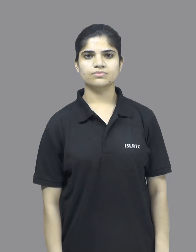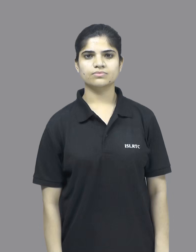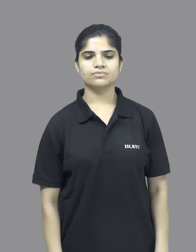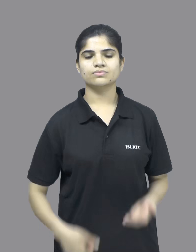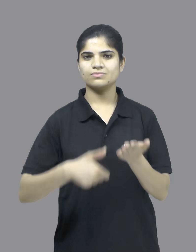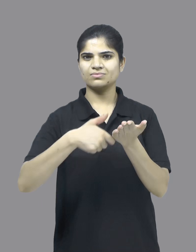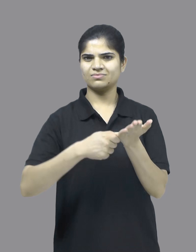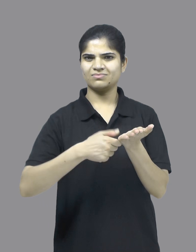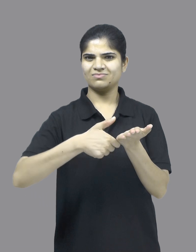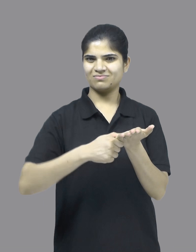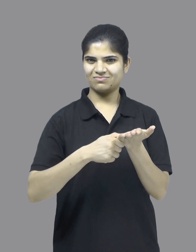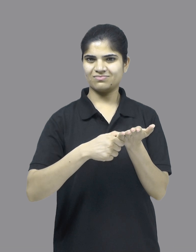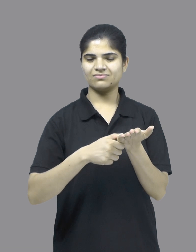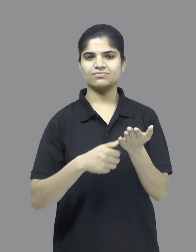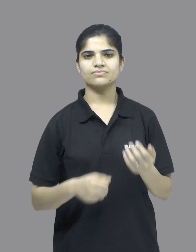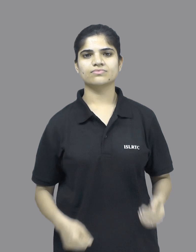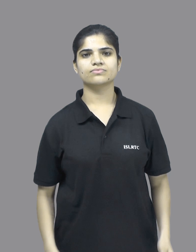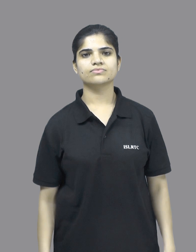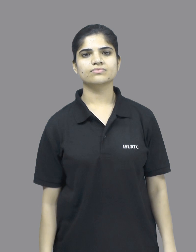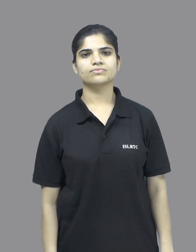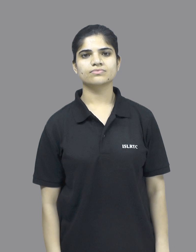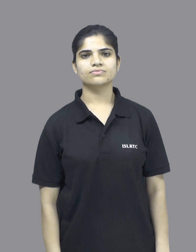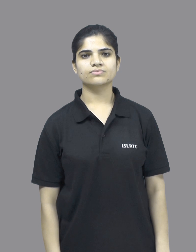Stapler